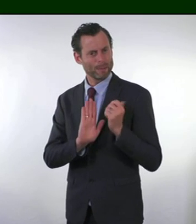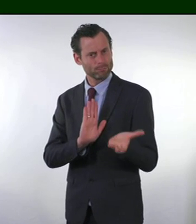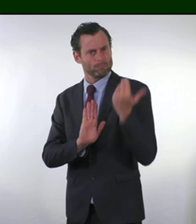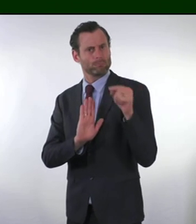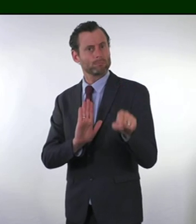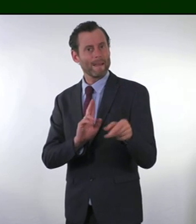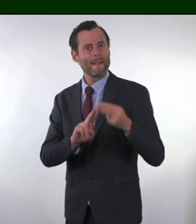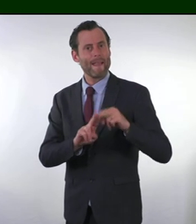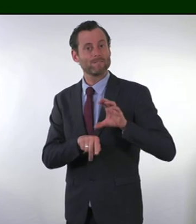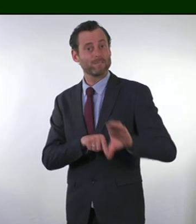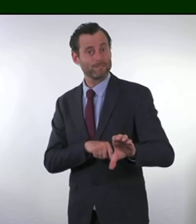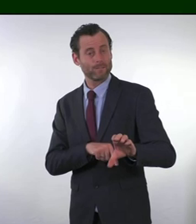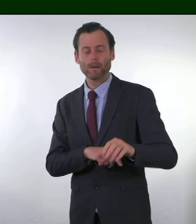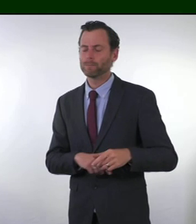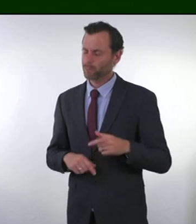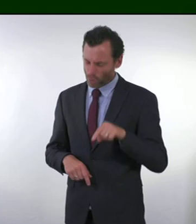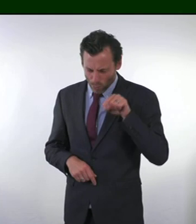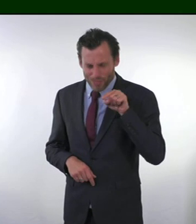It is what we will do for any future support.